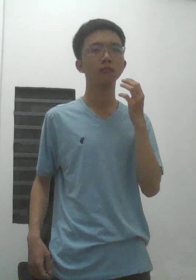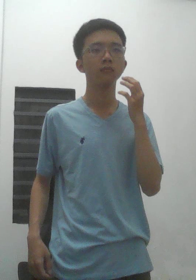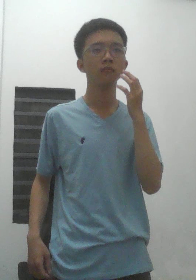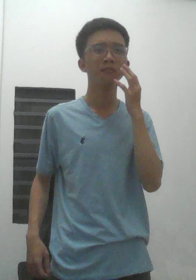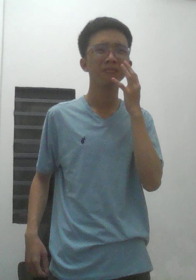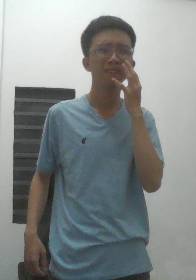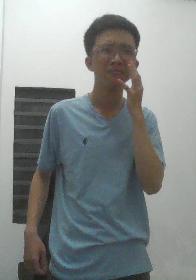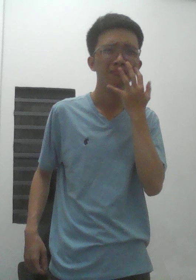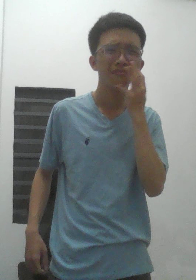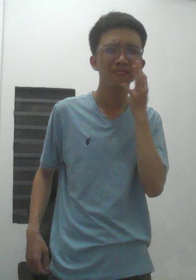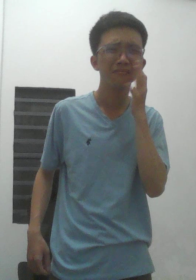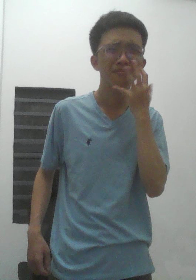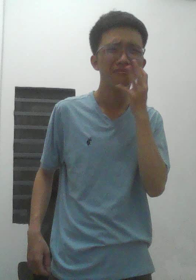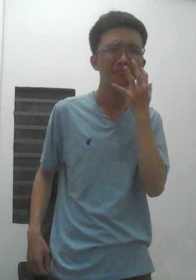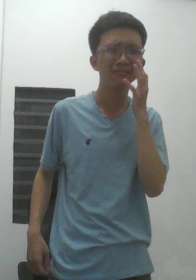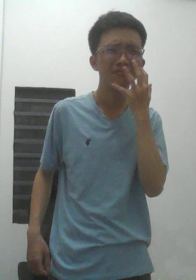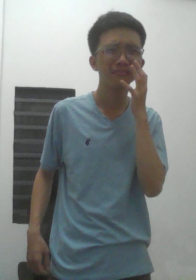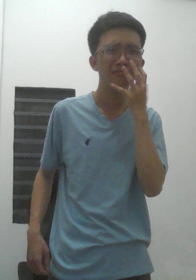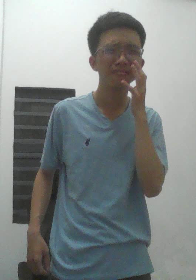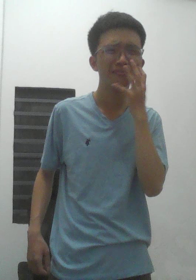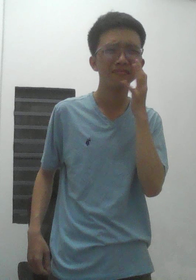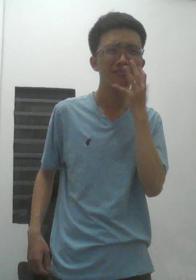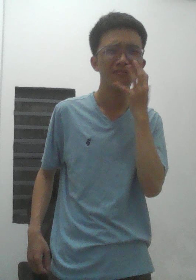kinh tom